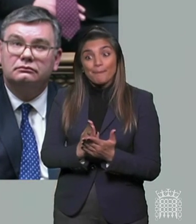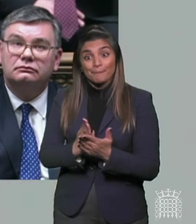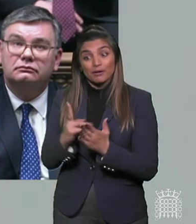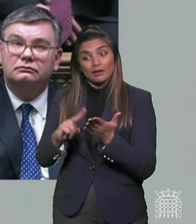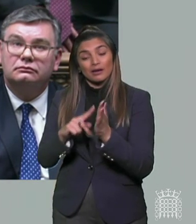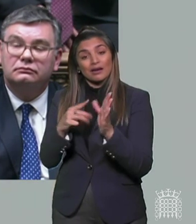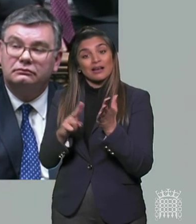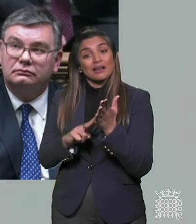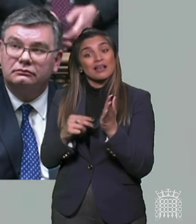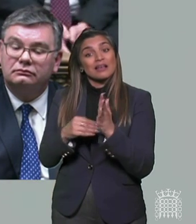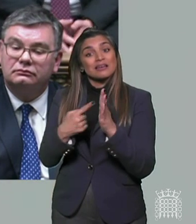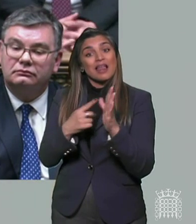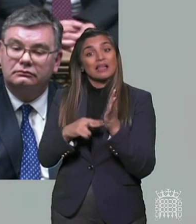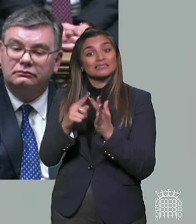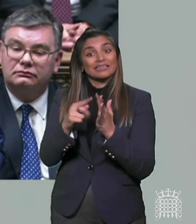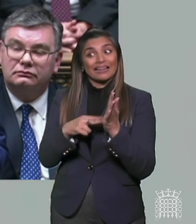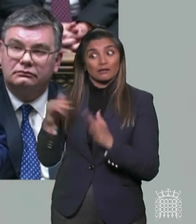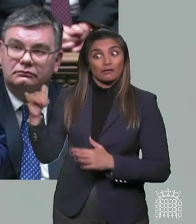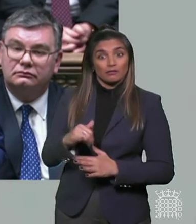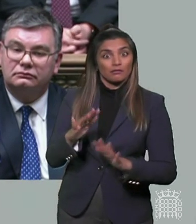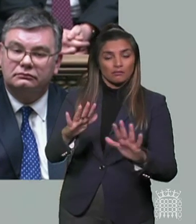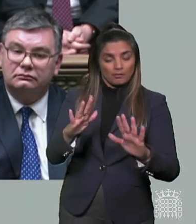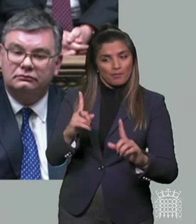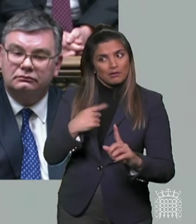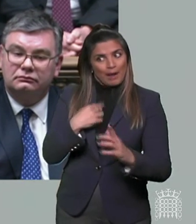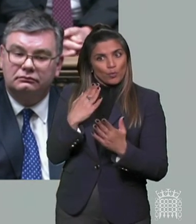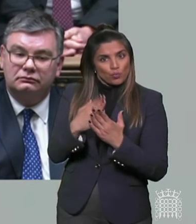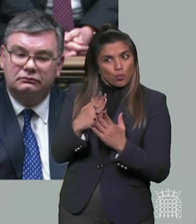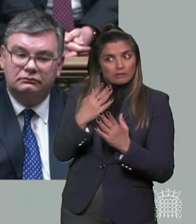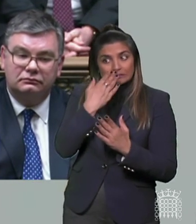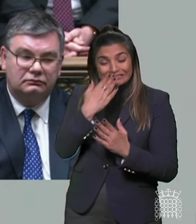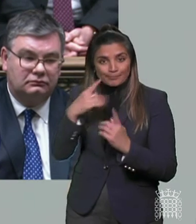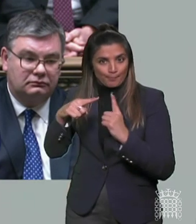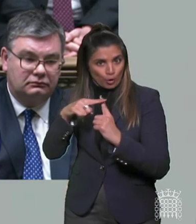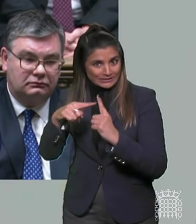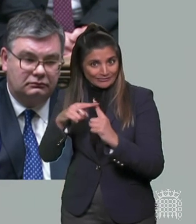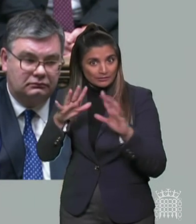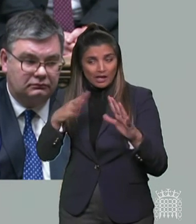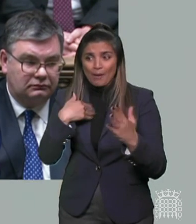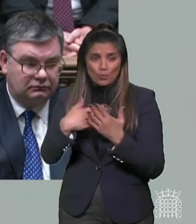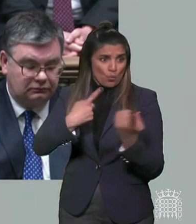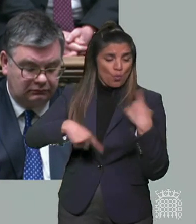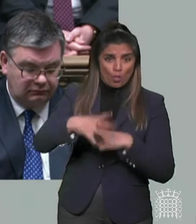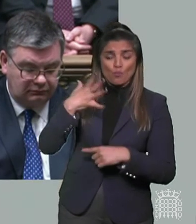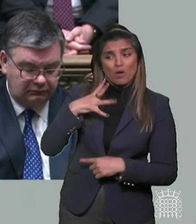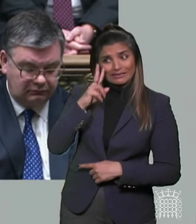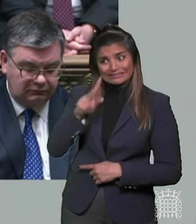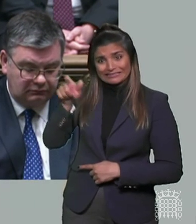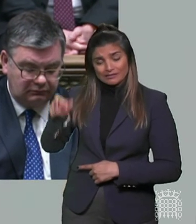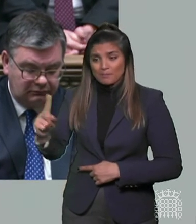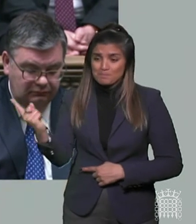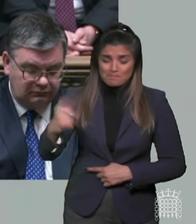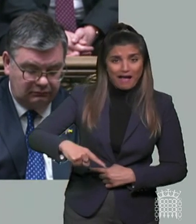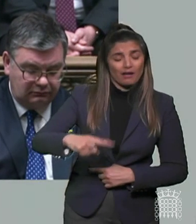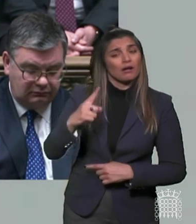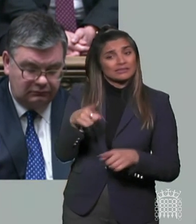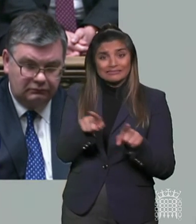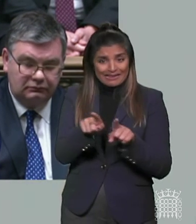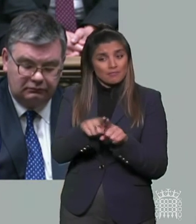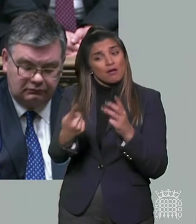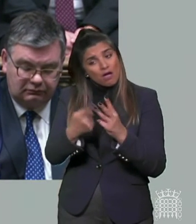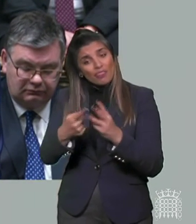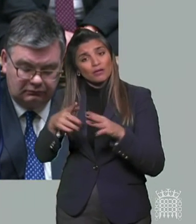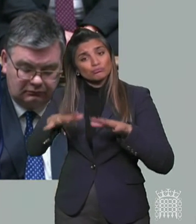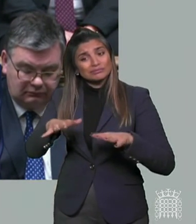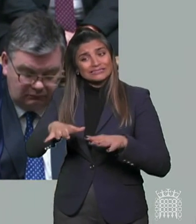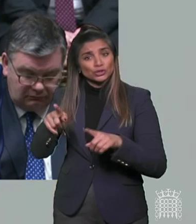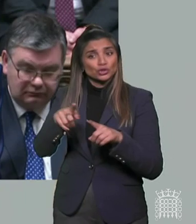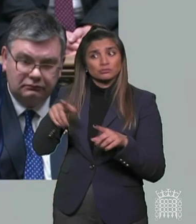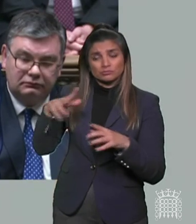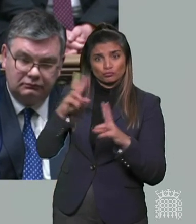No one wants more than me—although I am sure all Members of the House want this—to see Nazanin and all the arbitrarily detained nationals reunited with their loved ones.